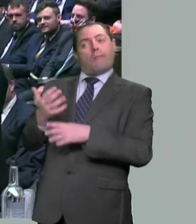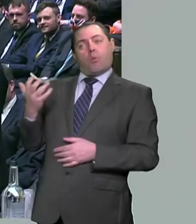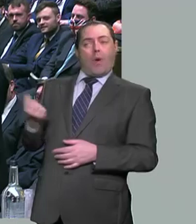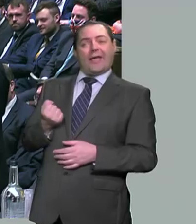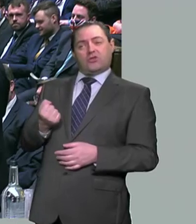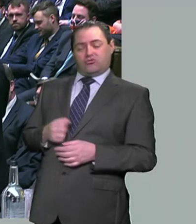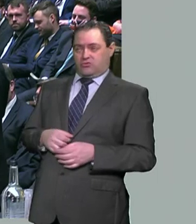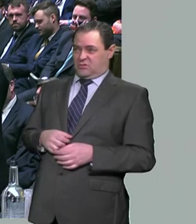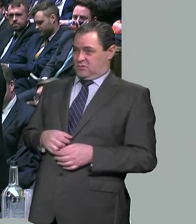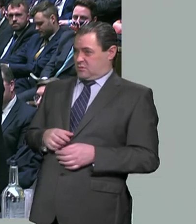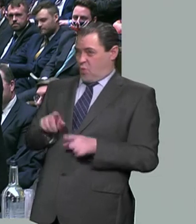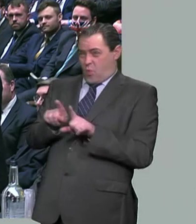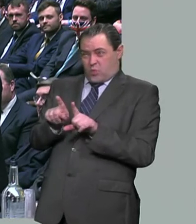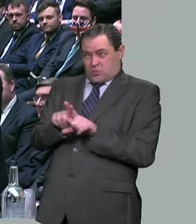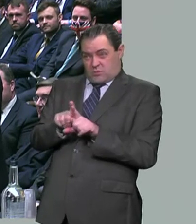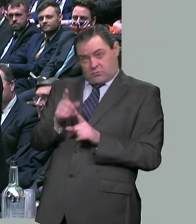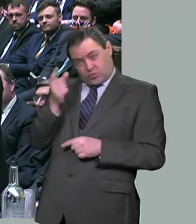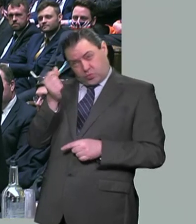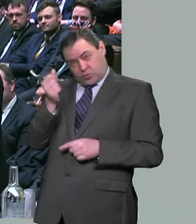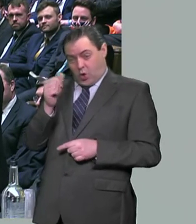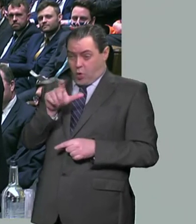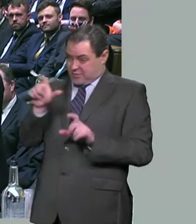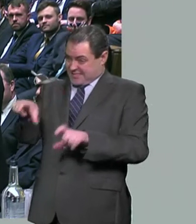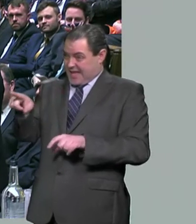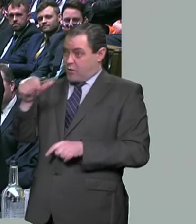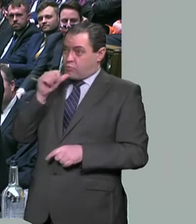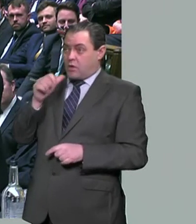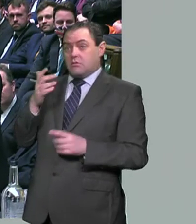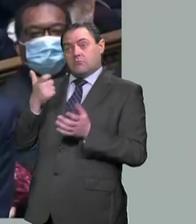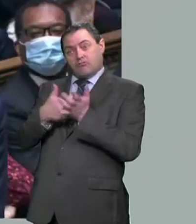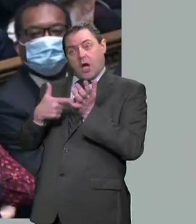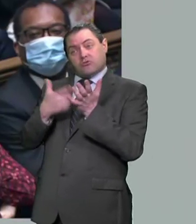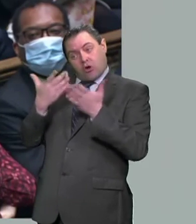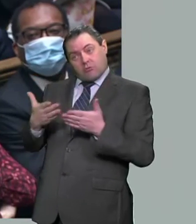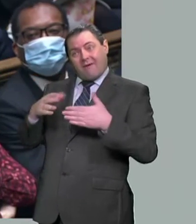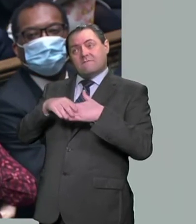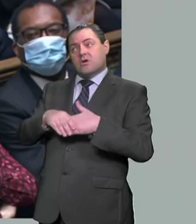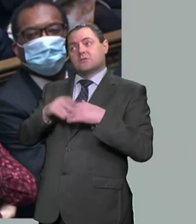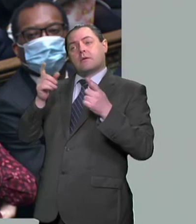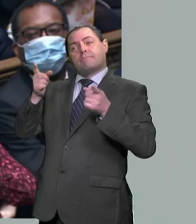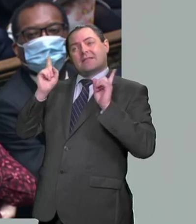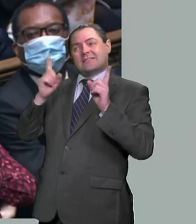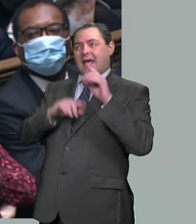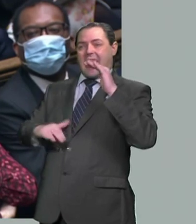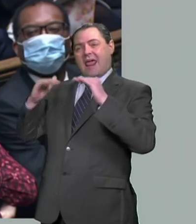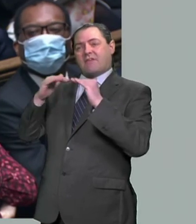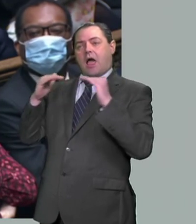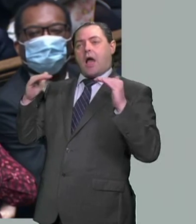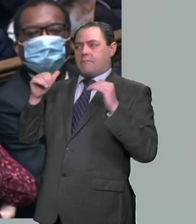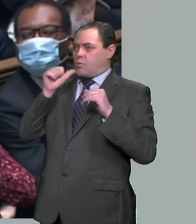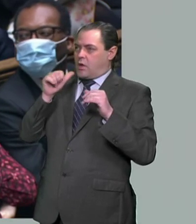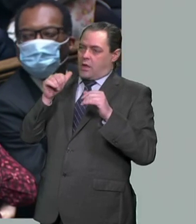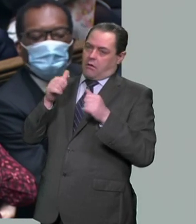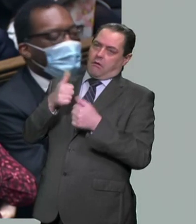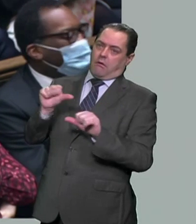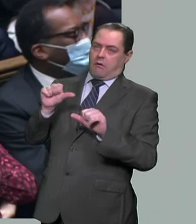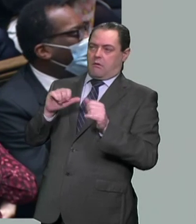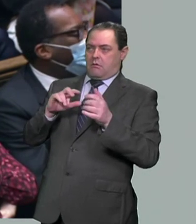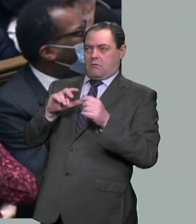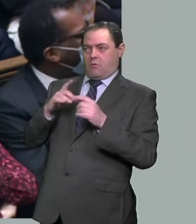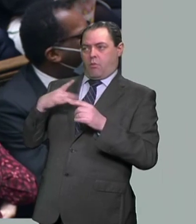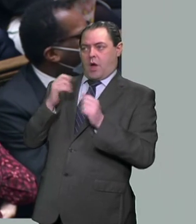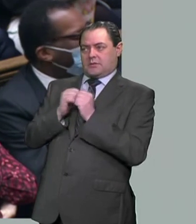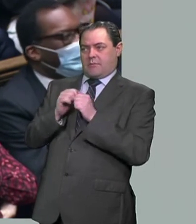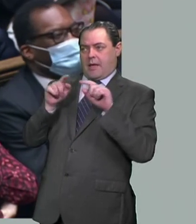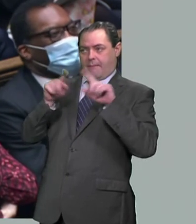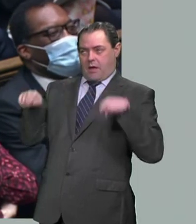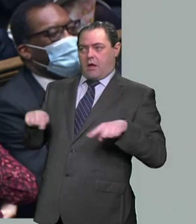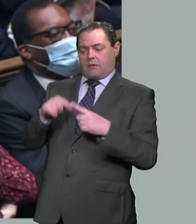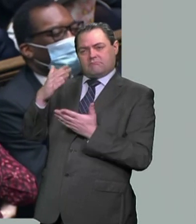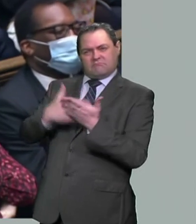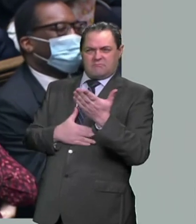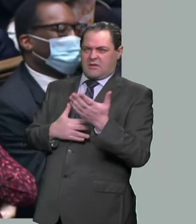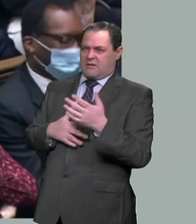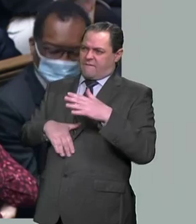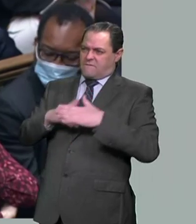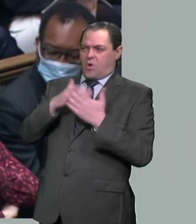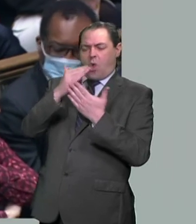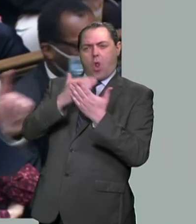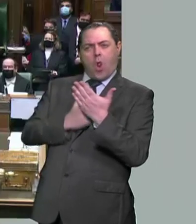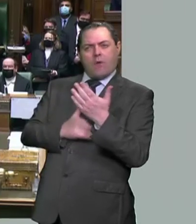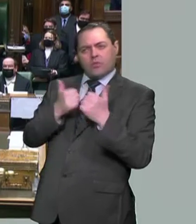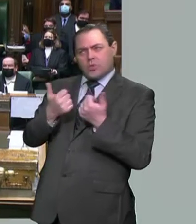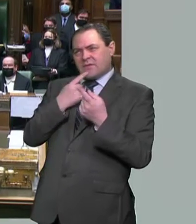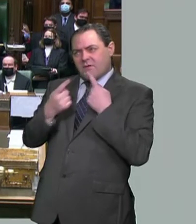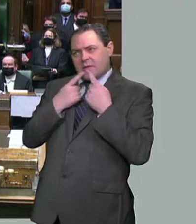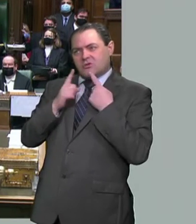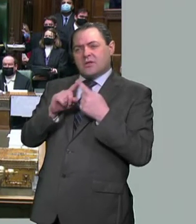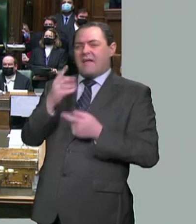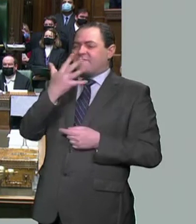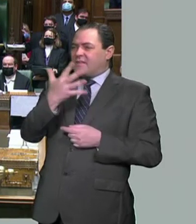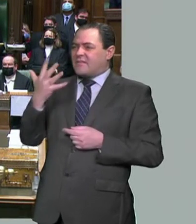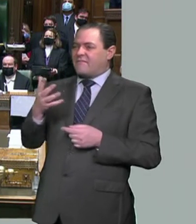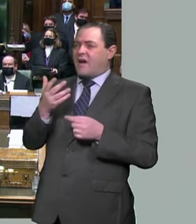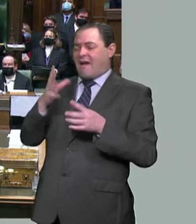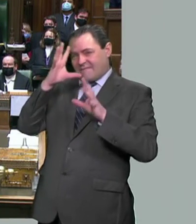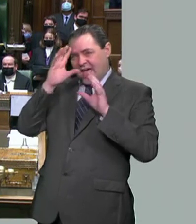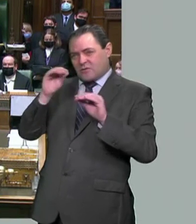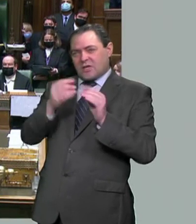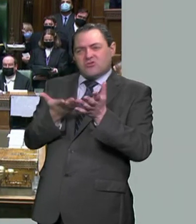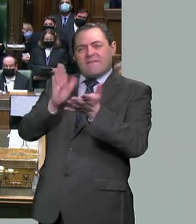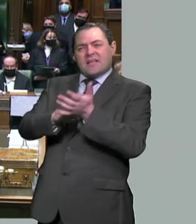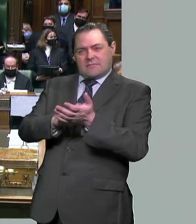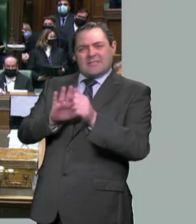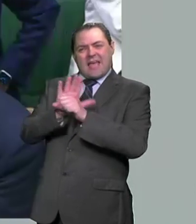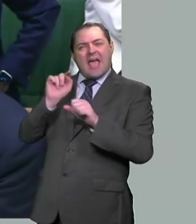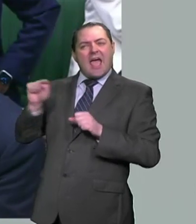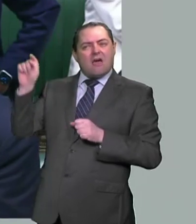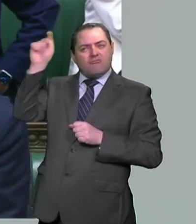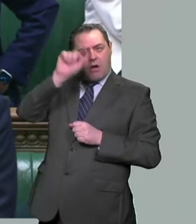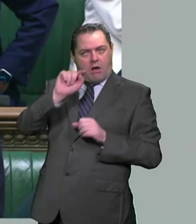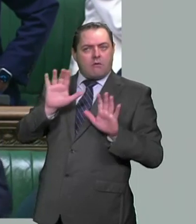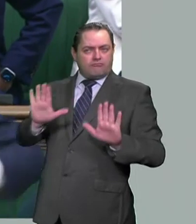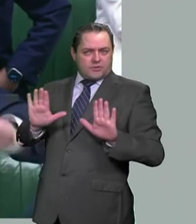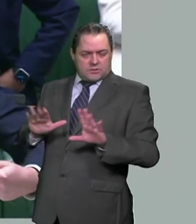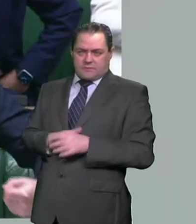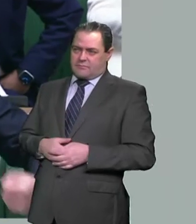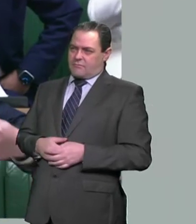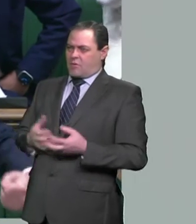In just a few short minutes—I hope the right honourable and learned Gentleman will hang around, because he will hear him—my right honourable Friend the Secretary of State for Levelling Up will deliver the long-awaited levelling up White Paper, full of good stuff, including 55 education investment areas across our country.